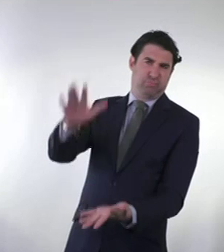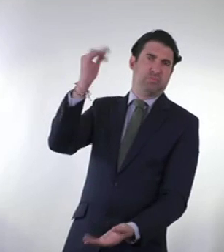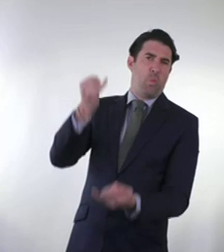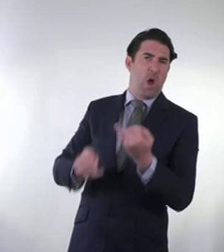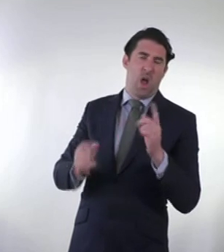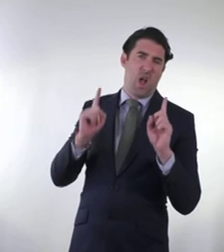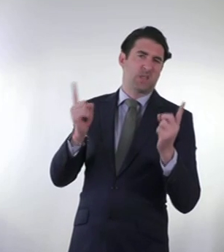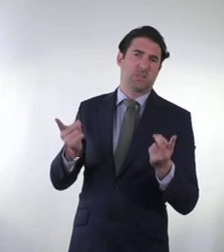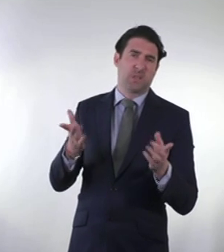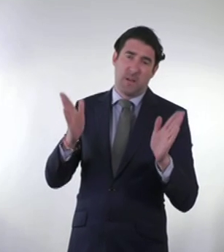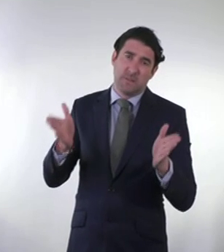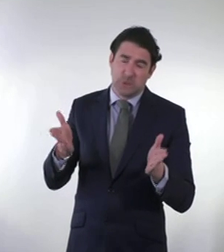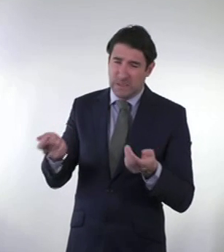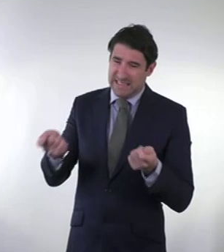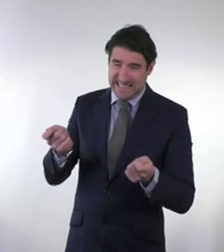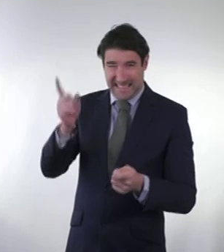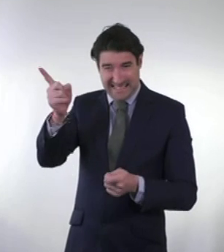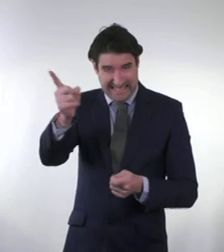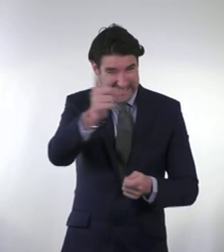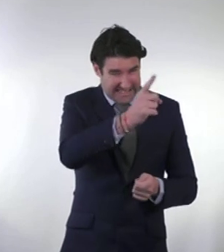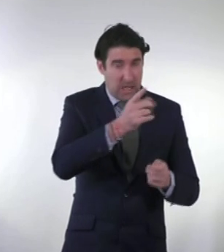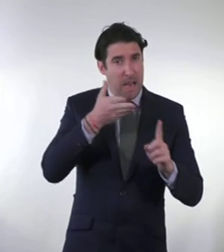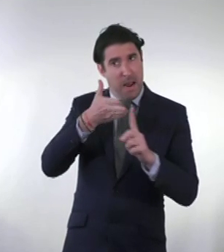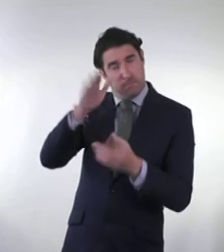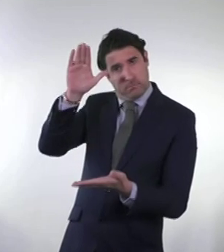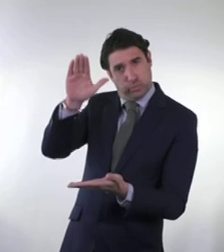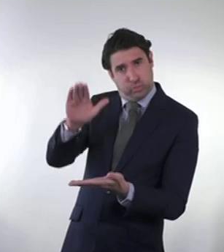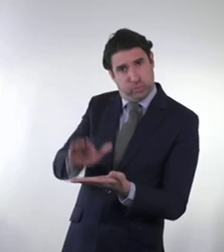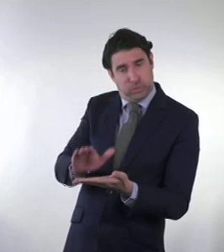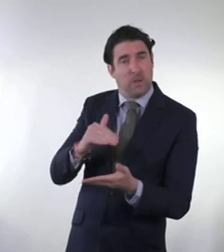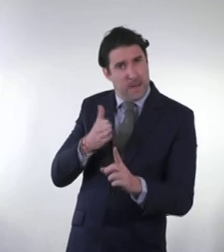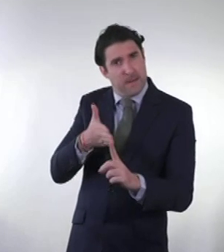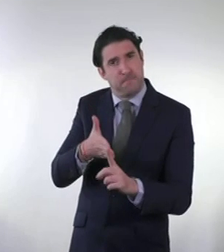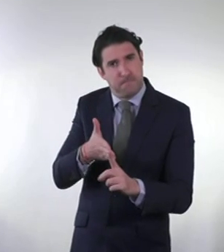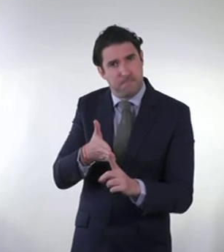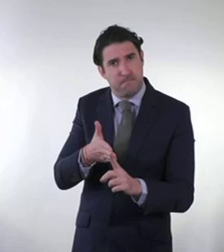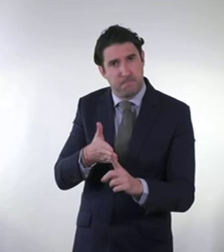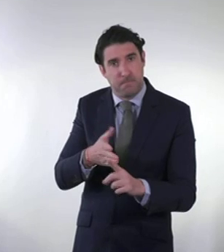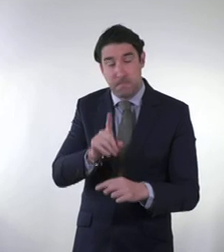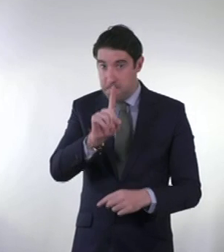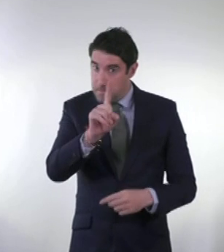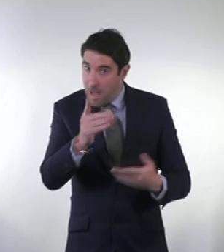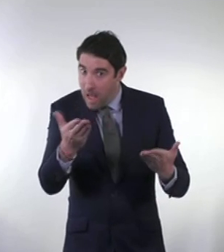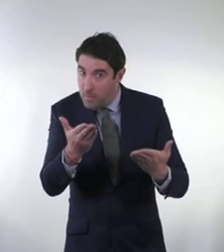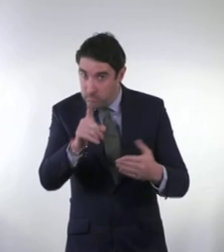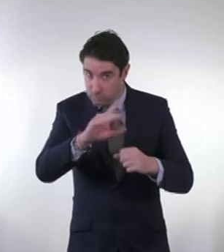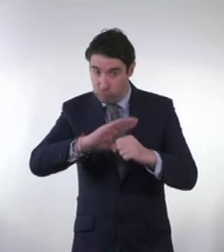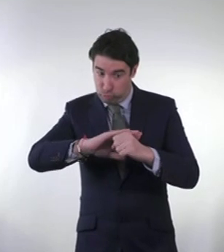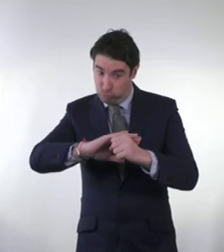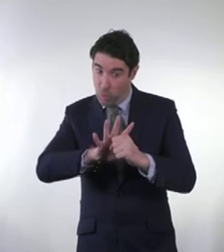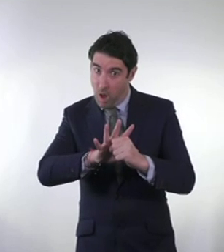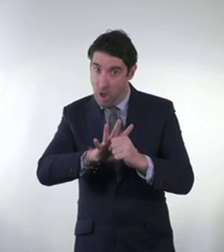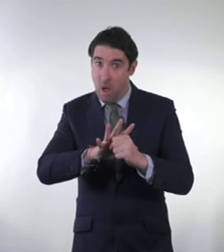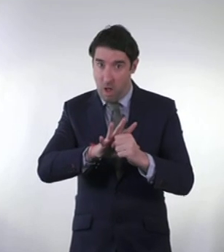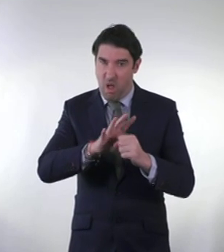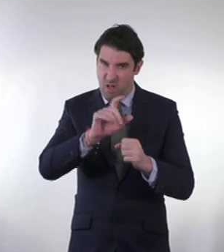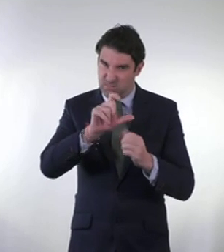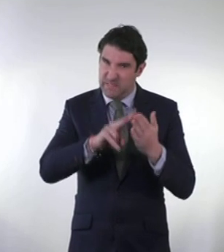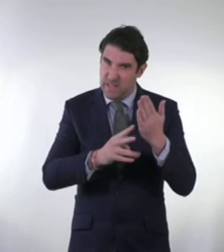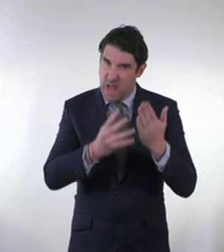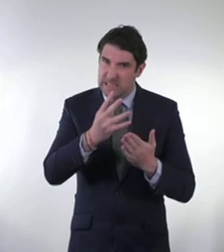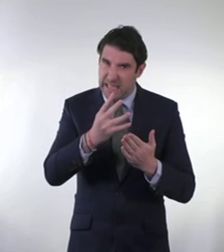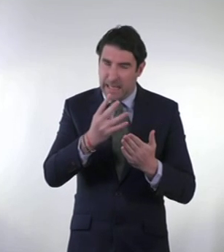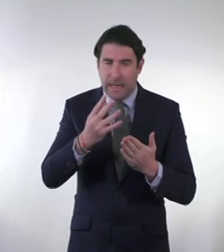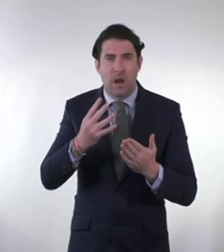One important difference between the way the virus is behaving this time and how it behaved in the spring is that it does appear, at the moment, as though the illness is more localised.